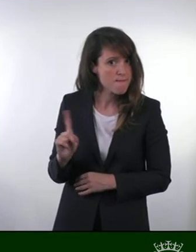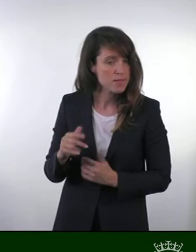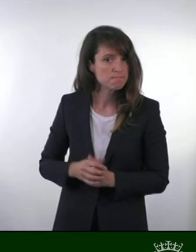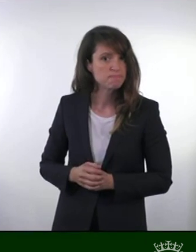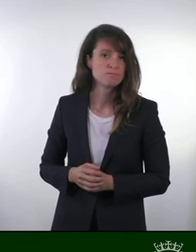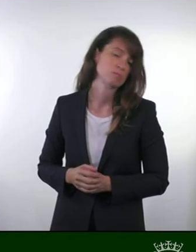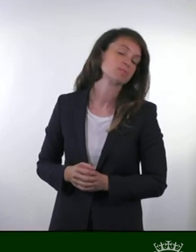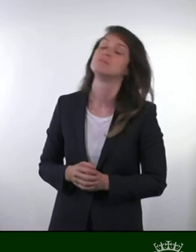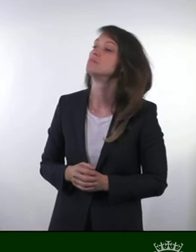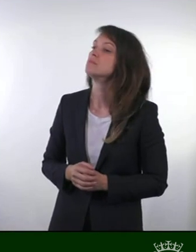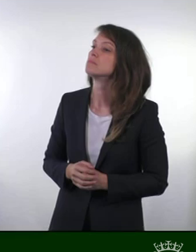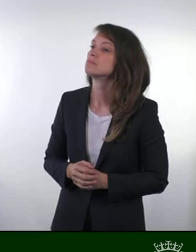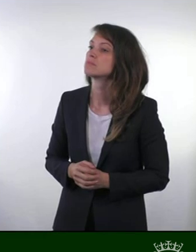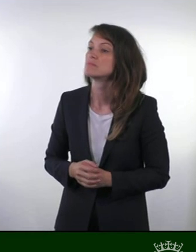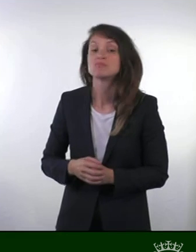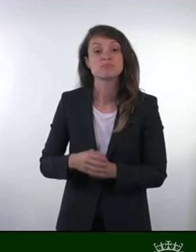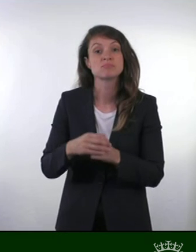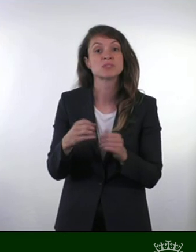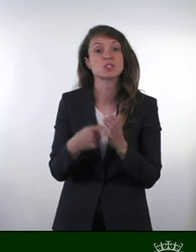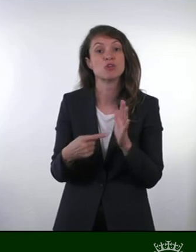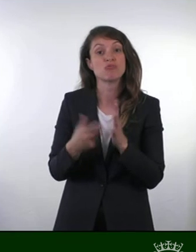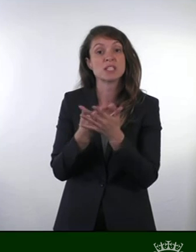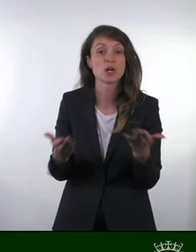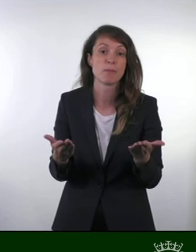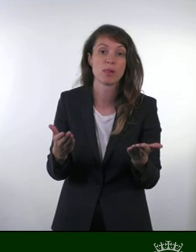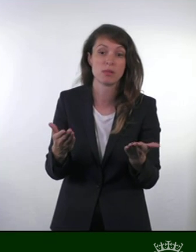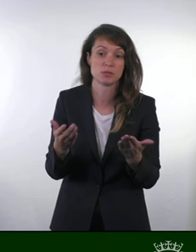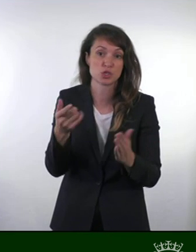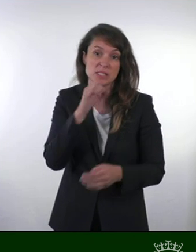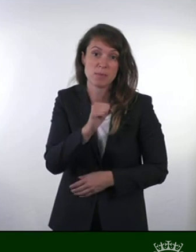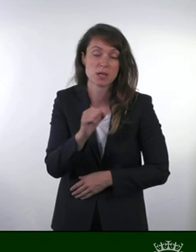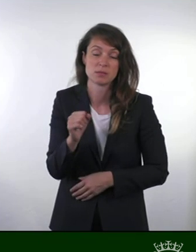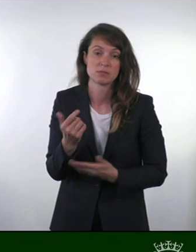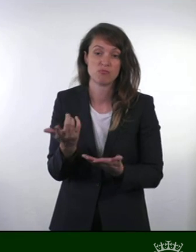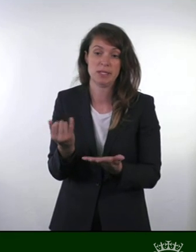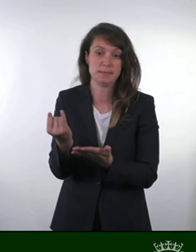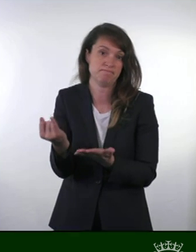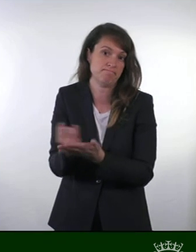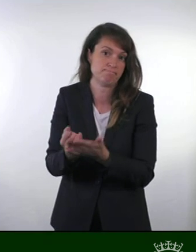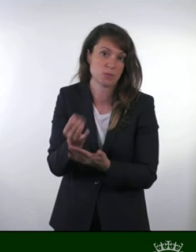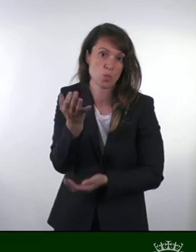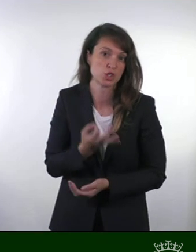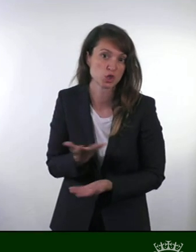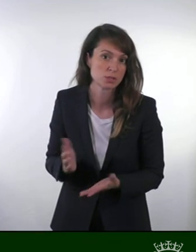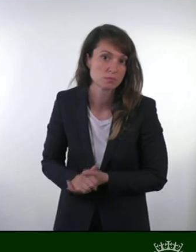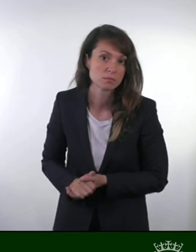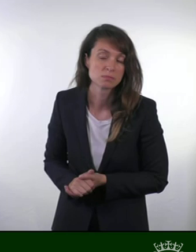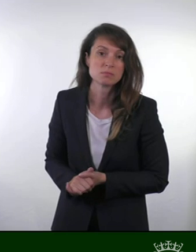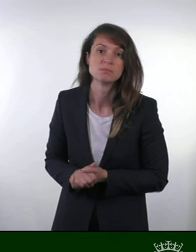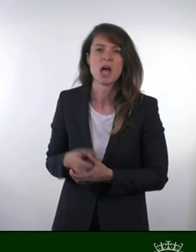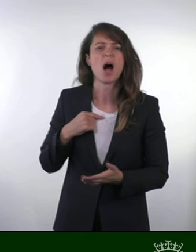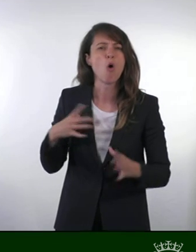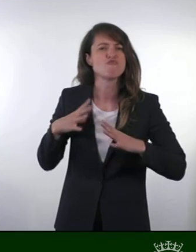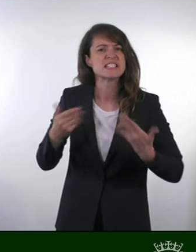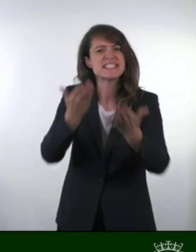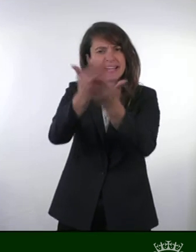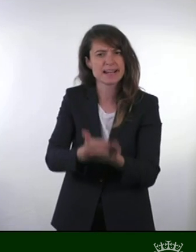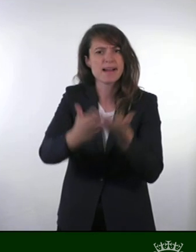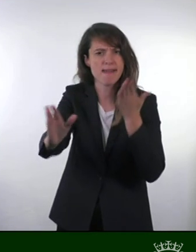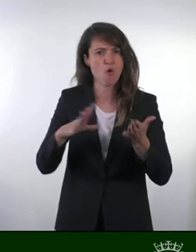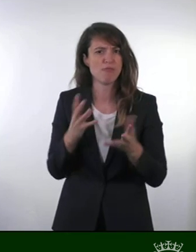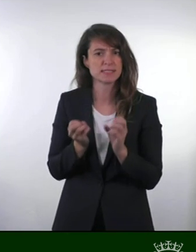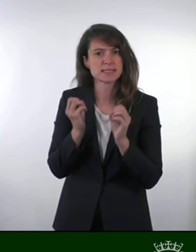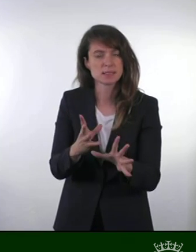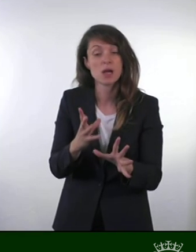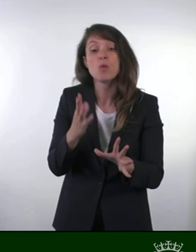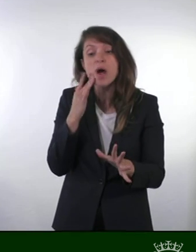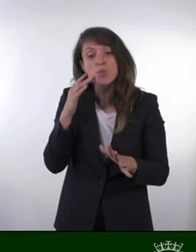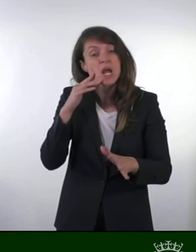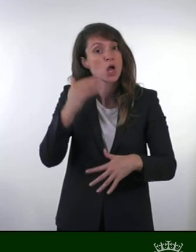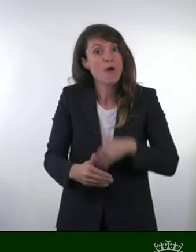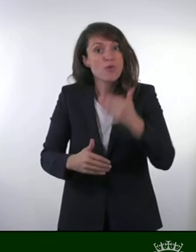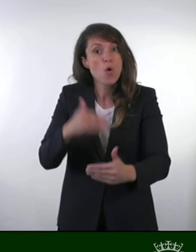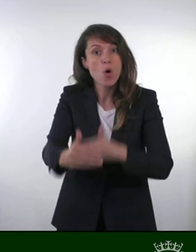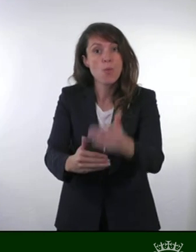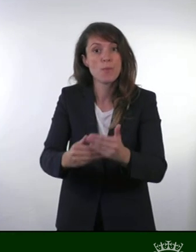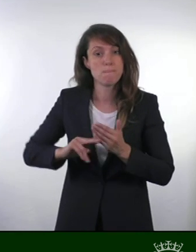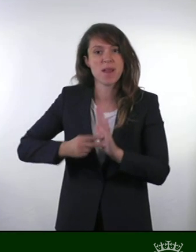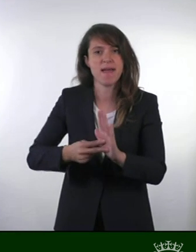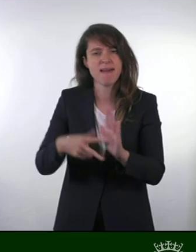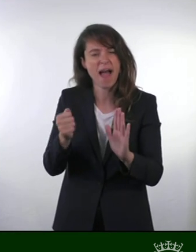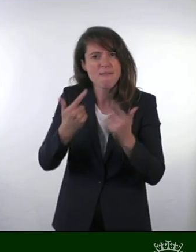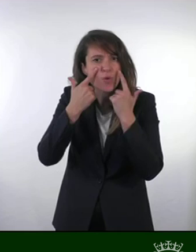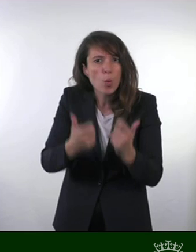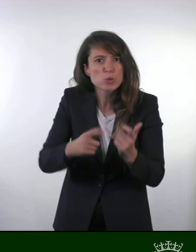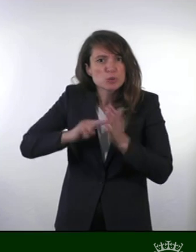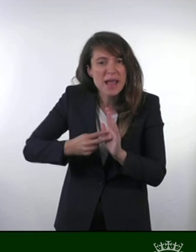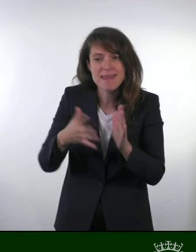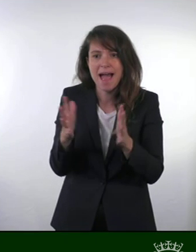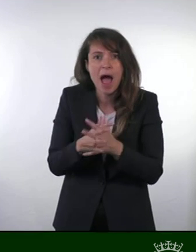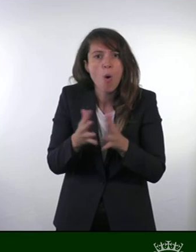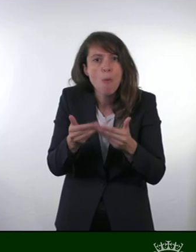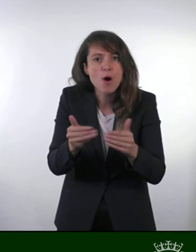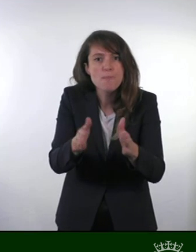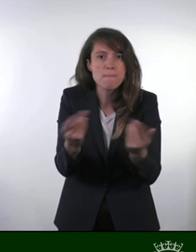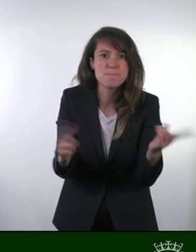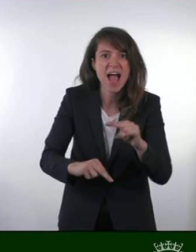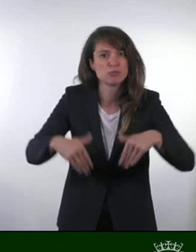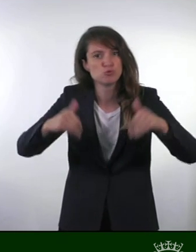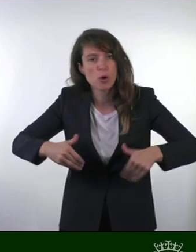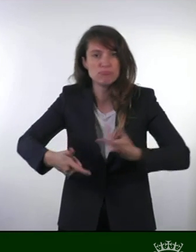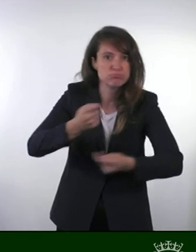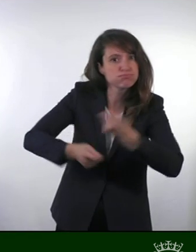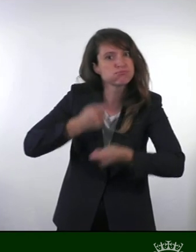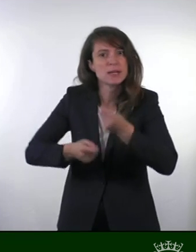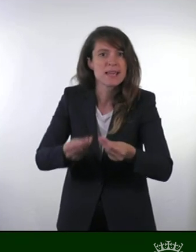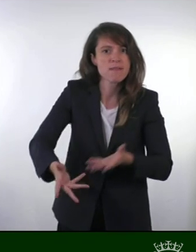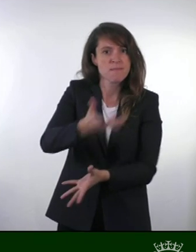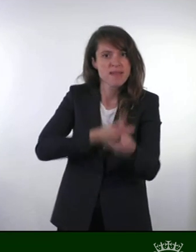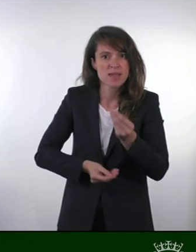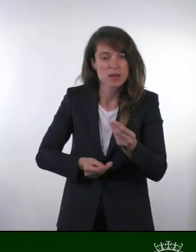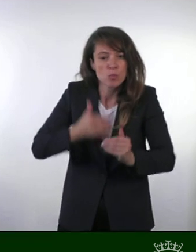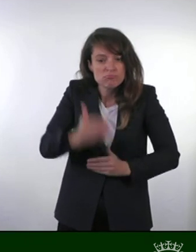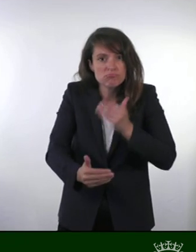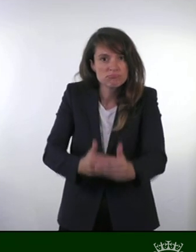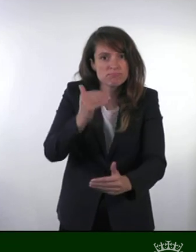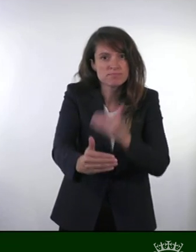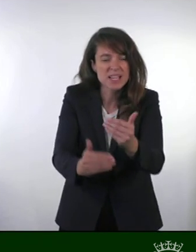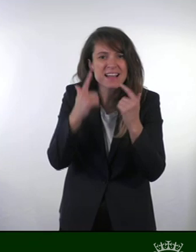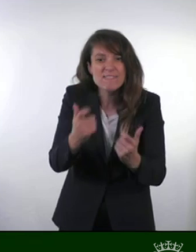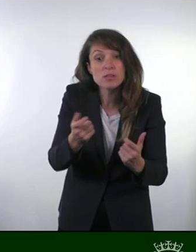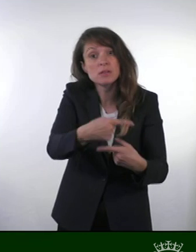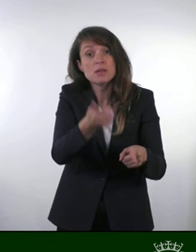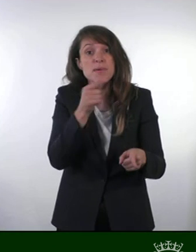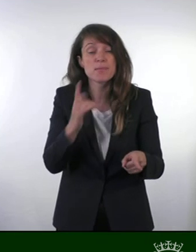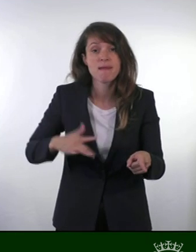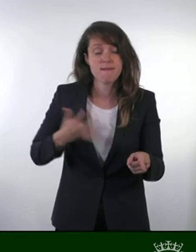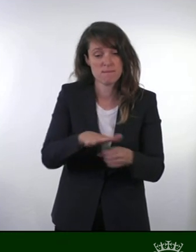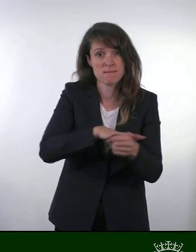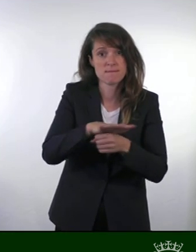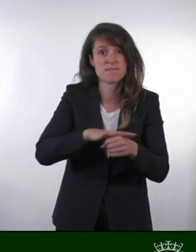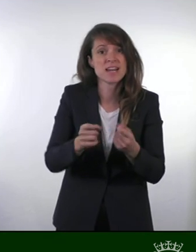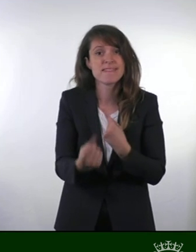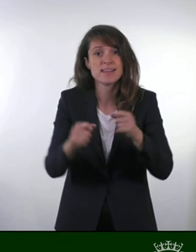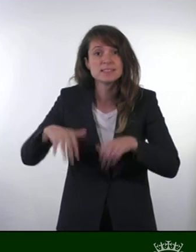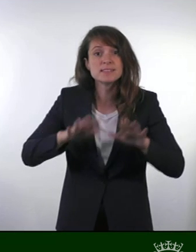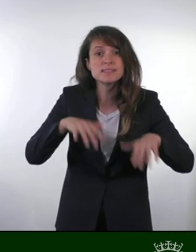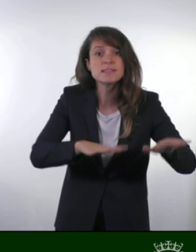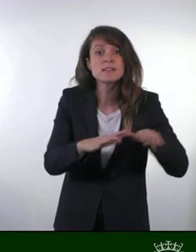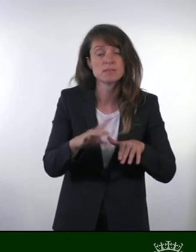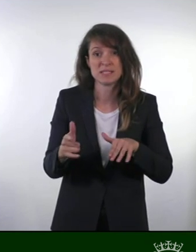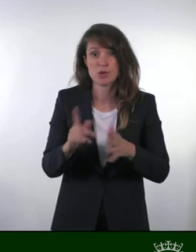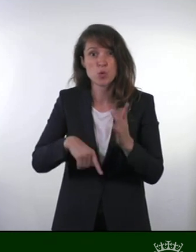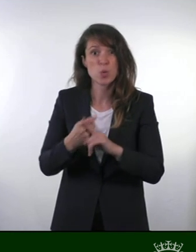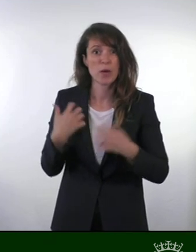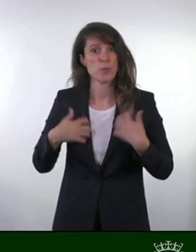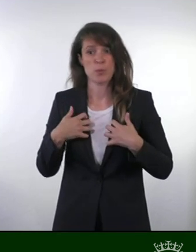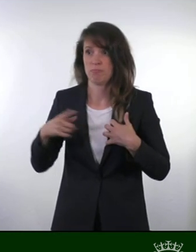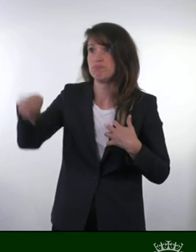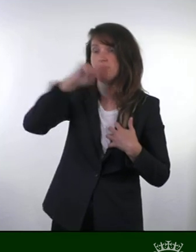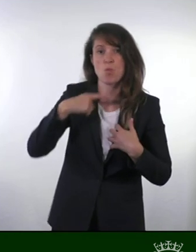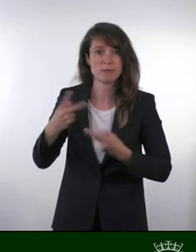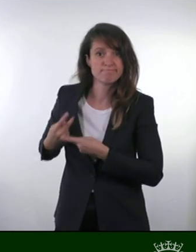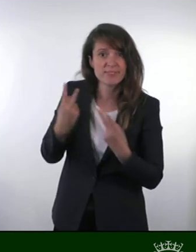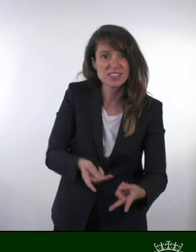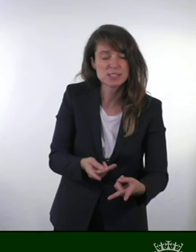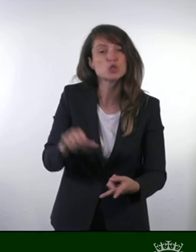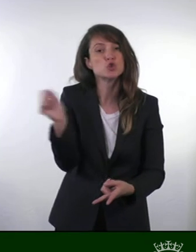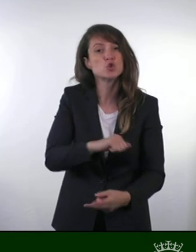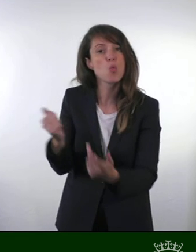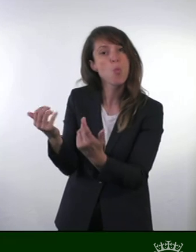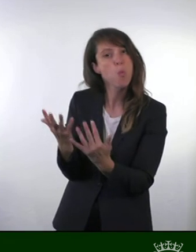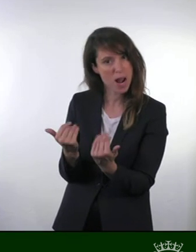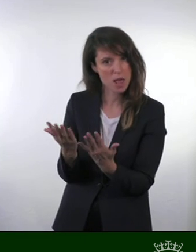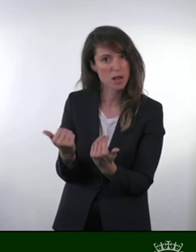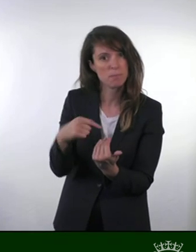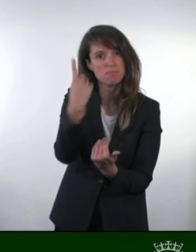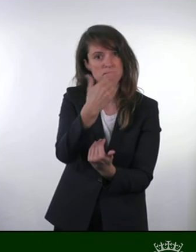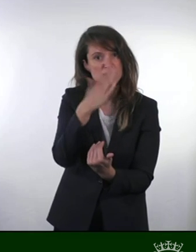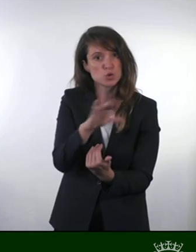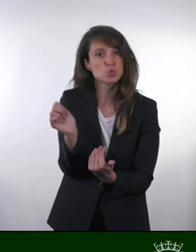I really think the right honourable and learned Gentleman does not distinguish himself by his question, because I was making it absolutely clear that as we go forward with our cautious plan for opening up the economy, it is very, very important that people who do represent seaside communities, places where UK tourists will want to go, should be as welcoming as they can possibly be.